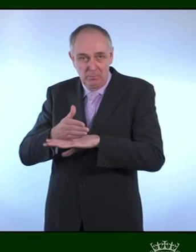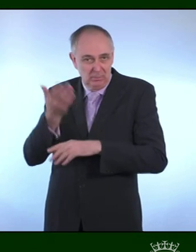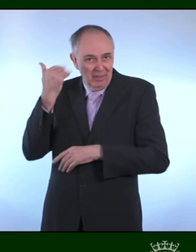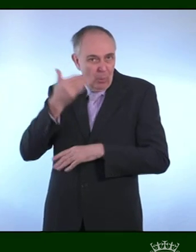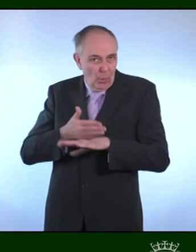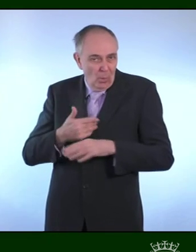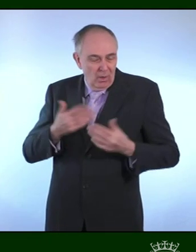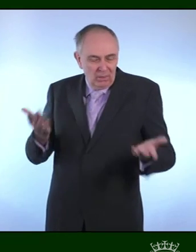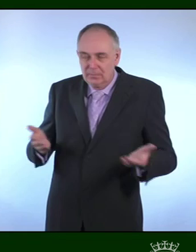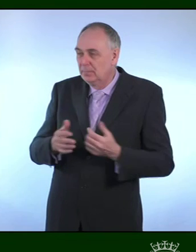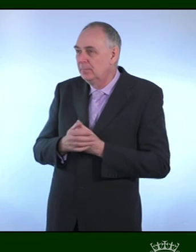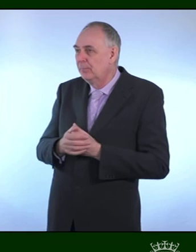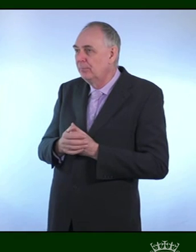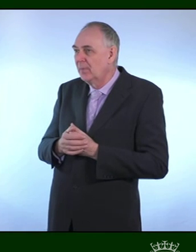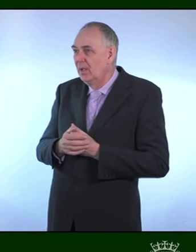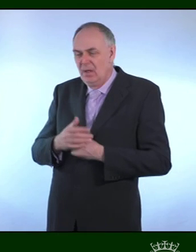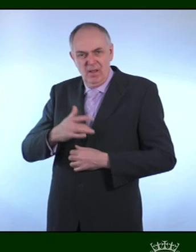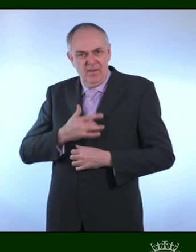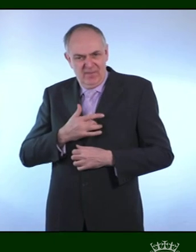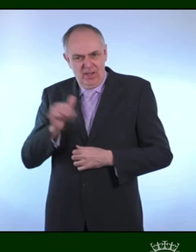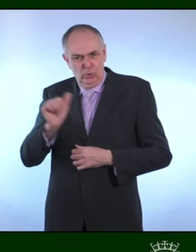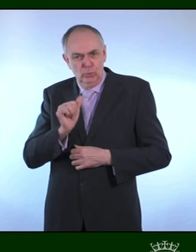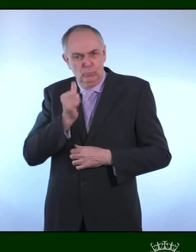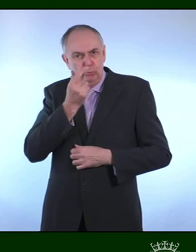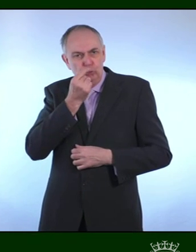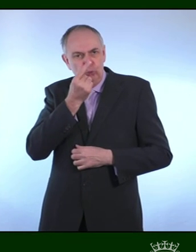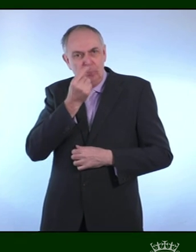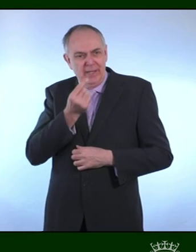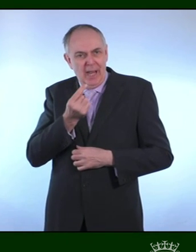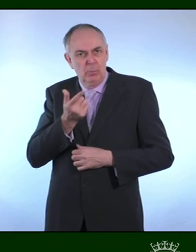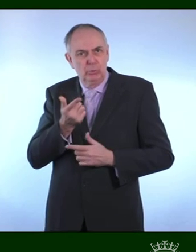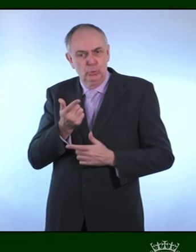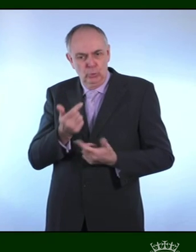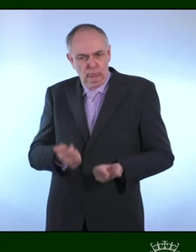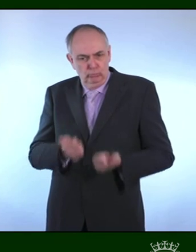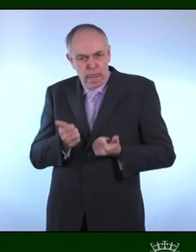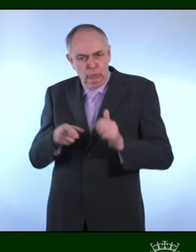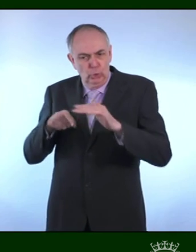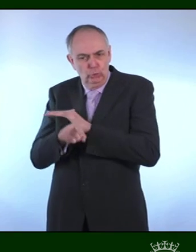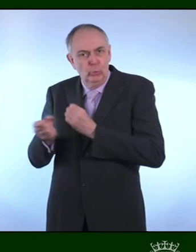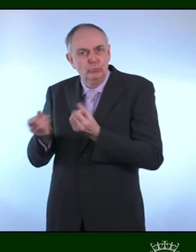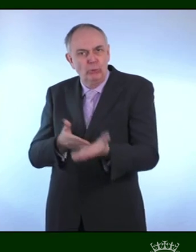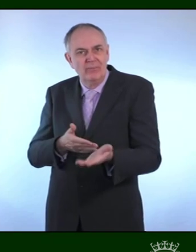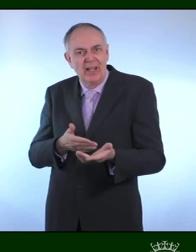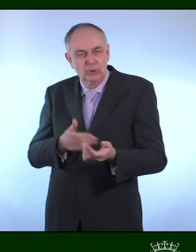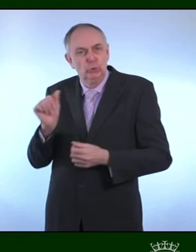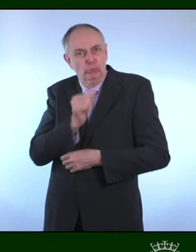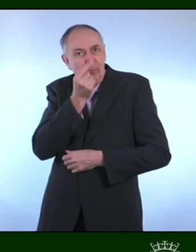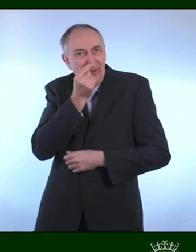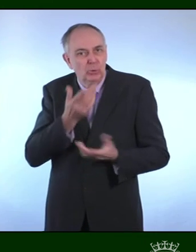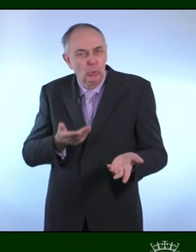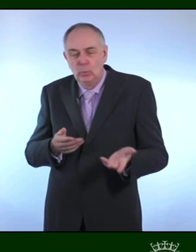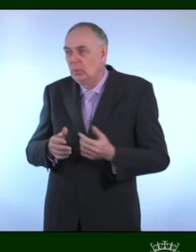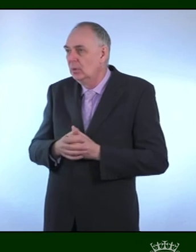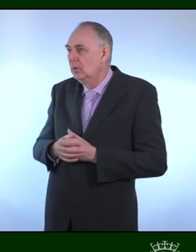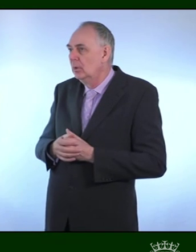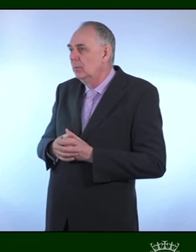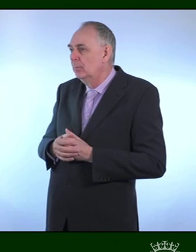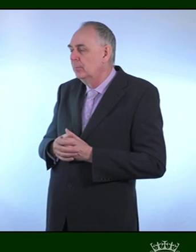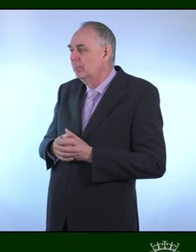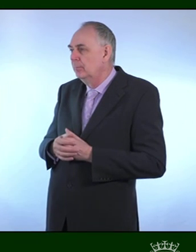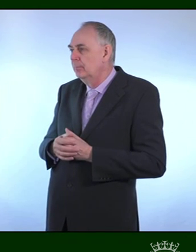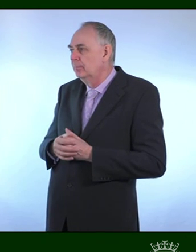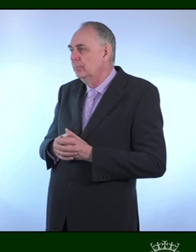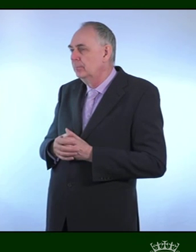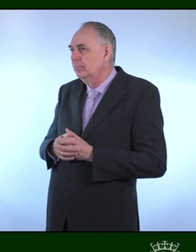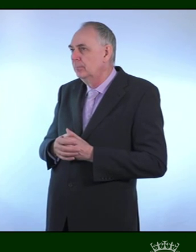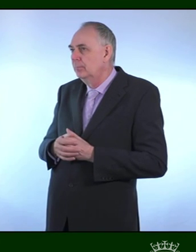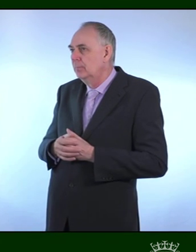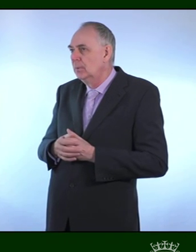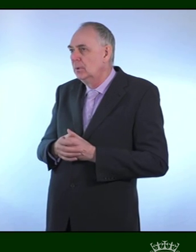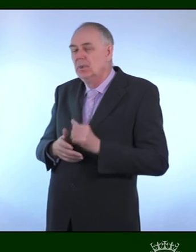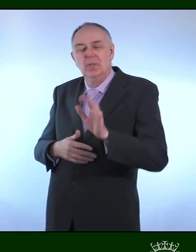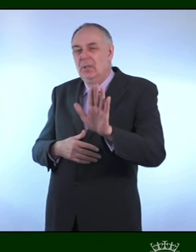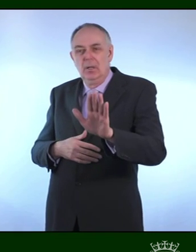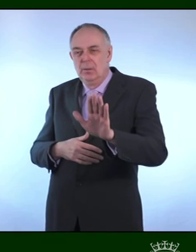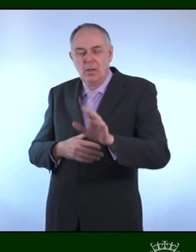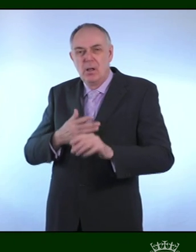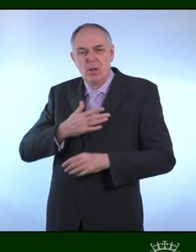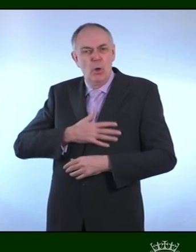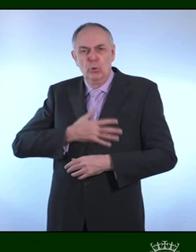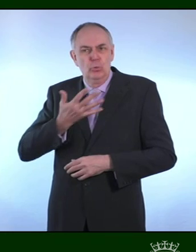My view is that we should be able to run a better tube system at the moment and get more tubes on the line.